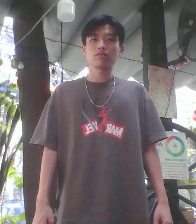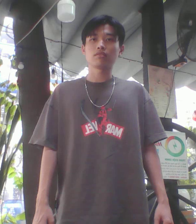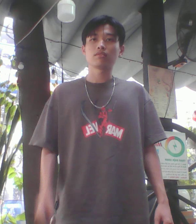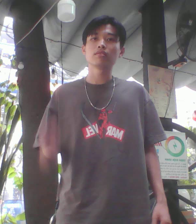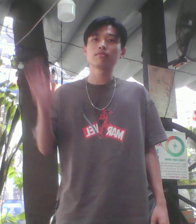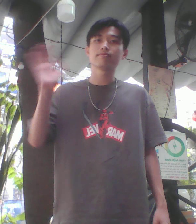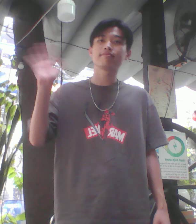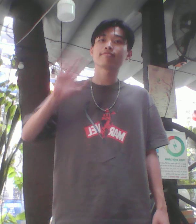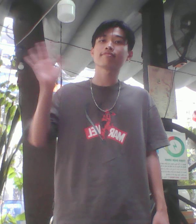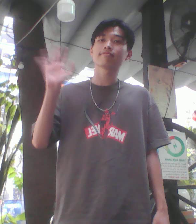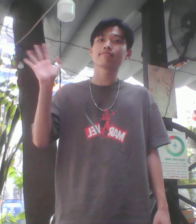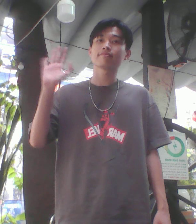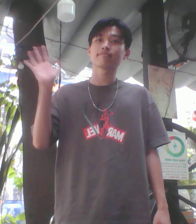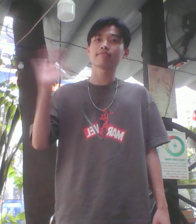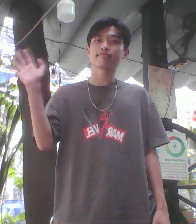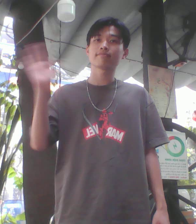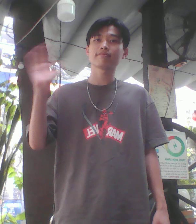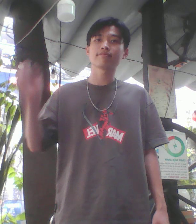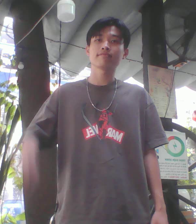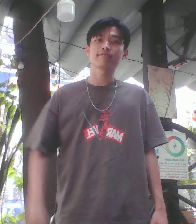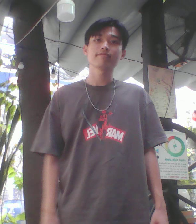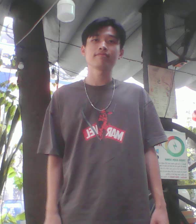xin chào